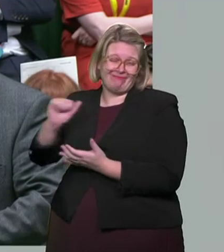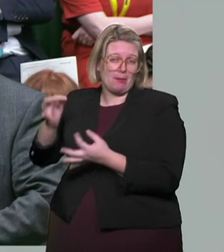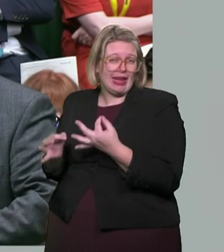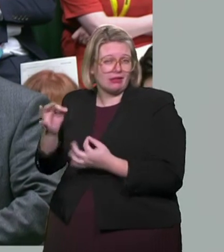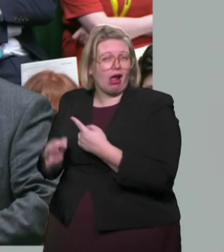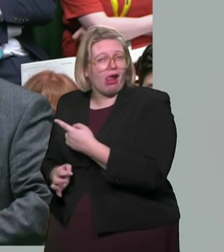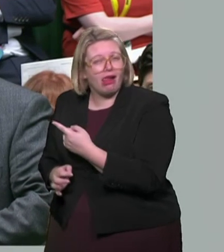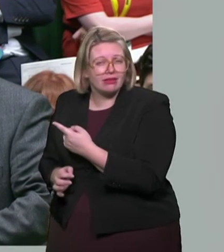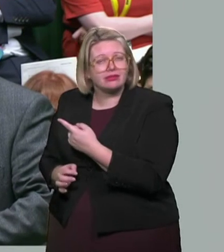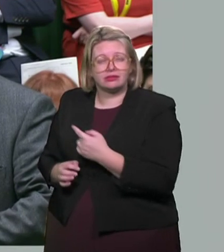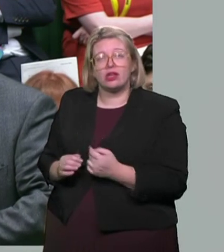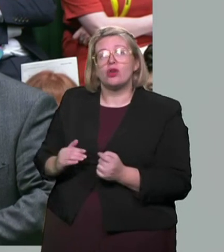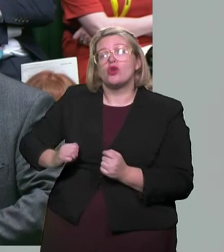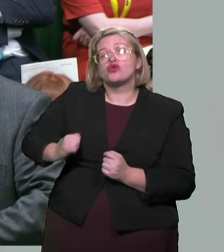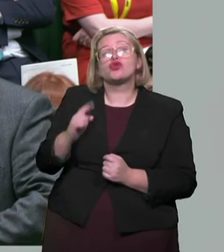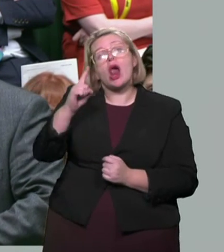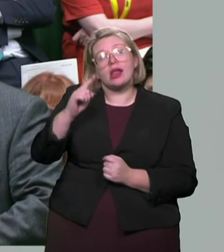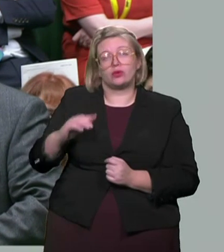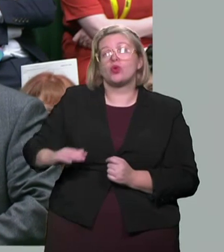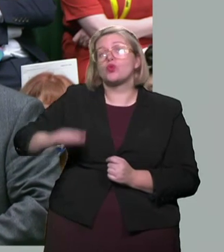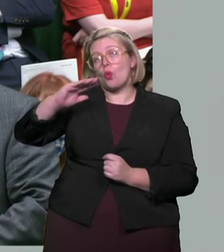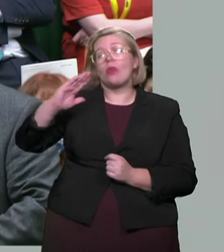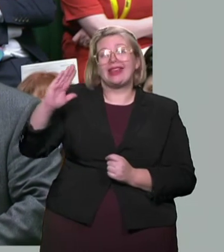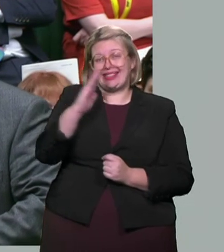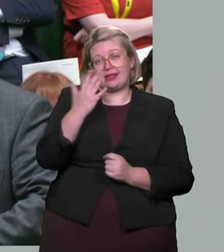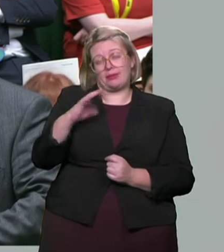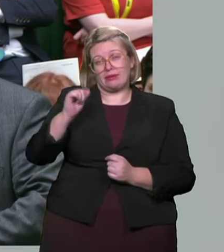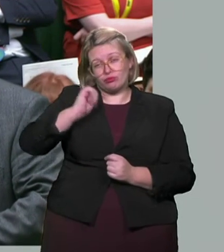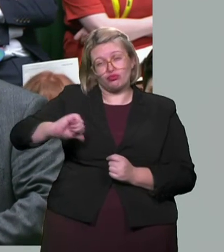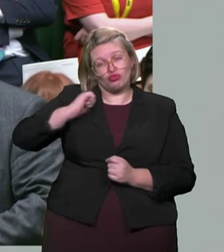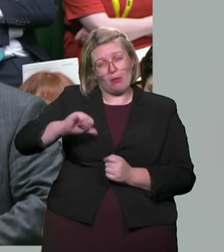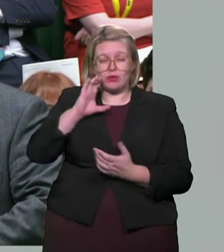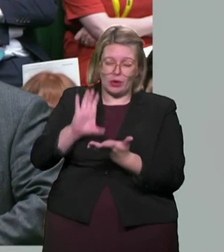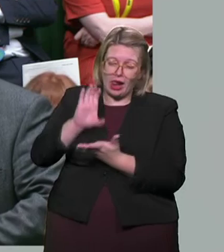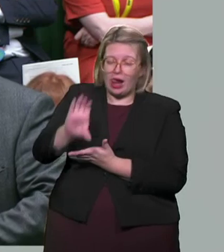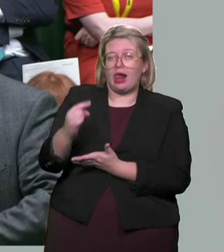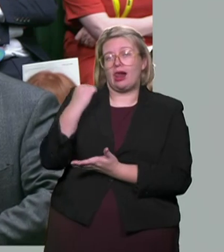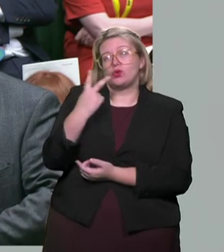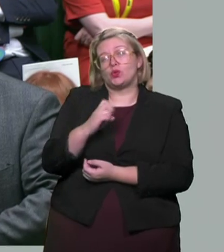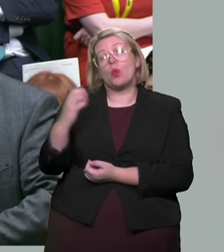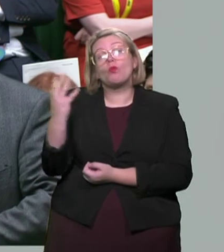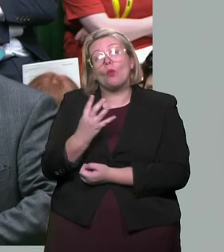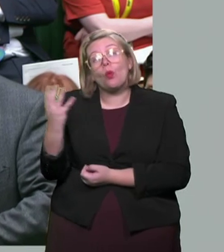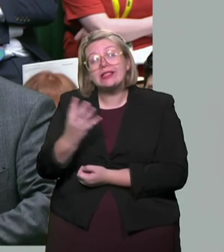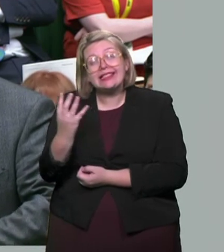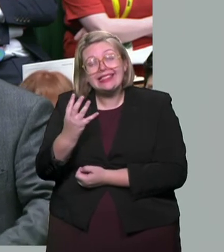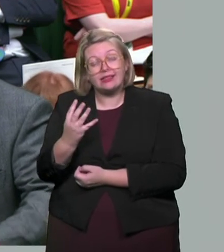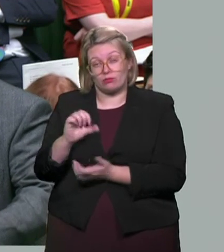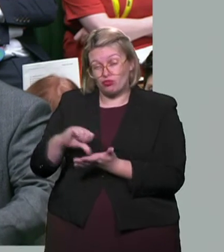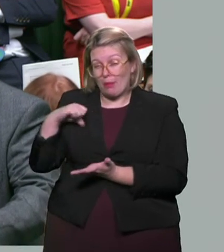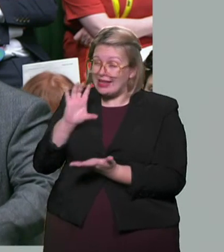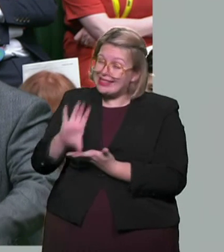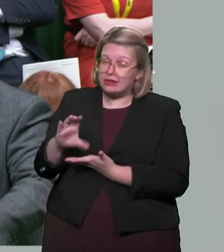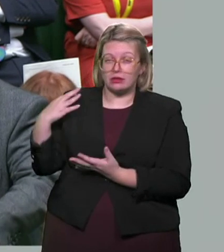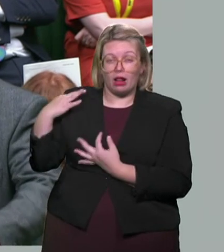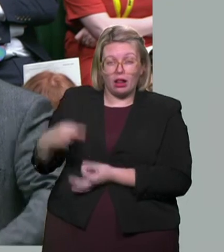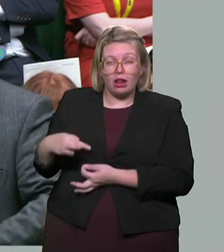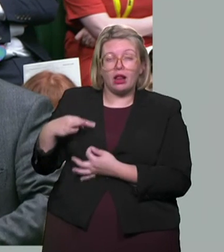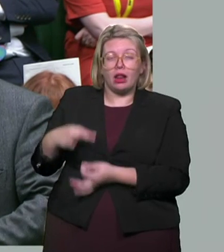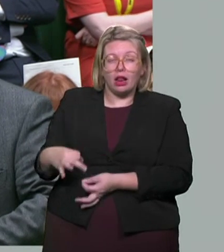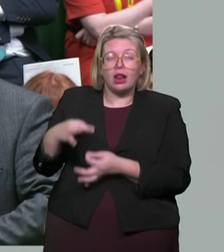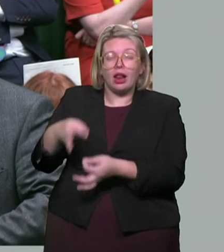Scotland’s north-east was promised that investment in 2014, but it is a promise that has been broken time and again.